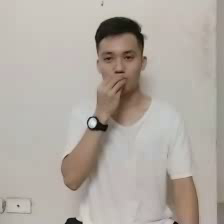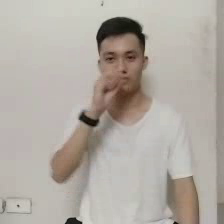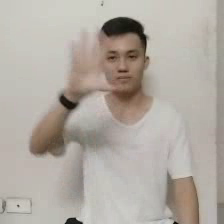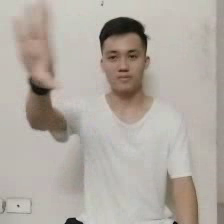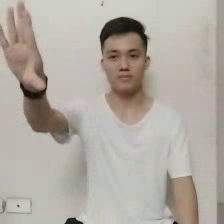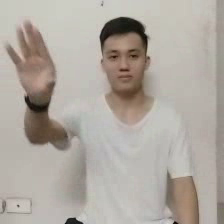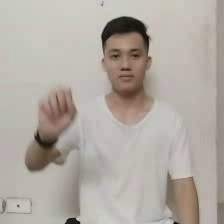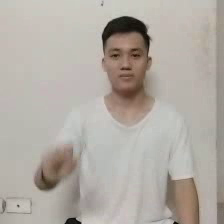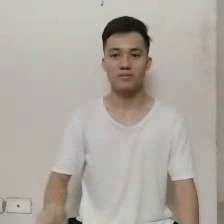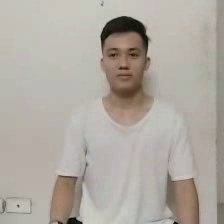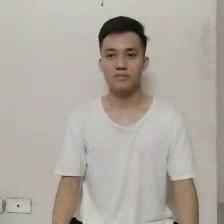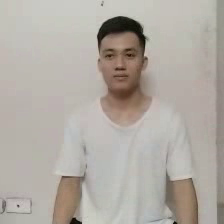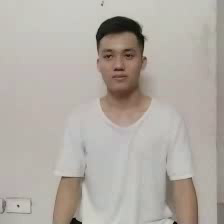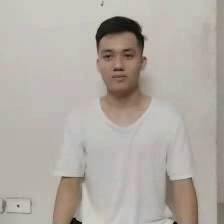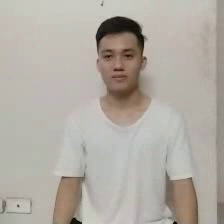Khai báo